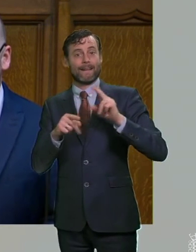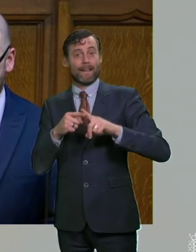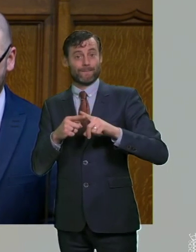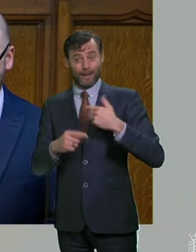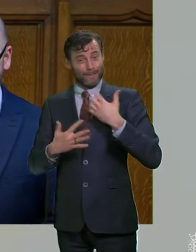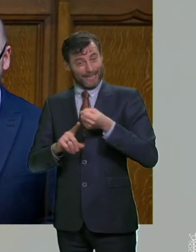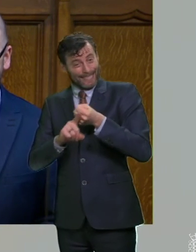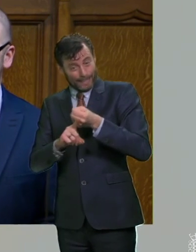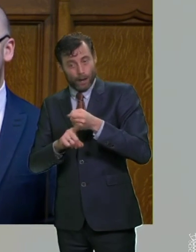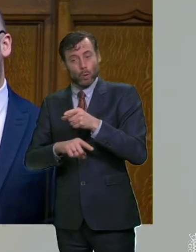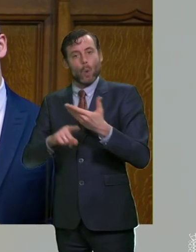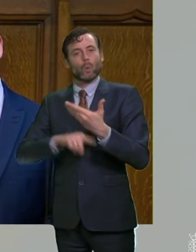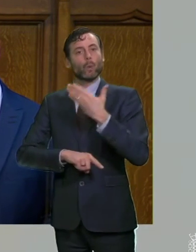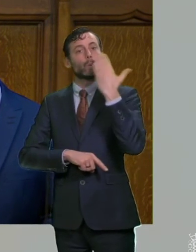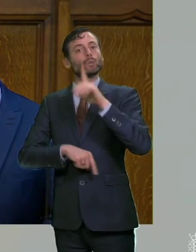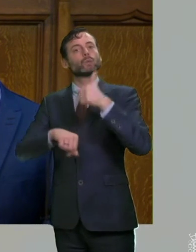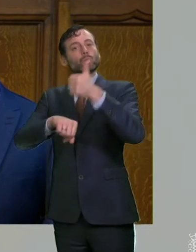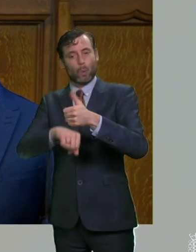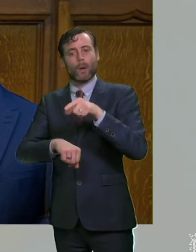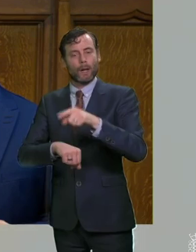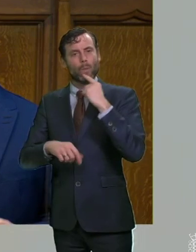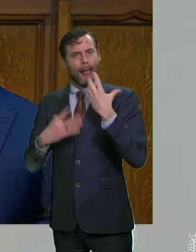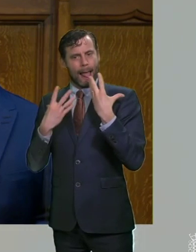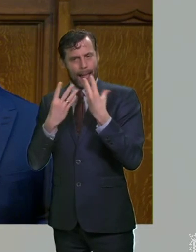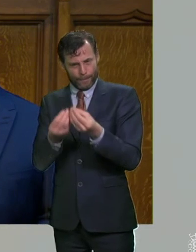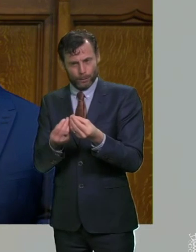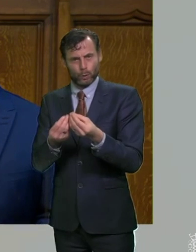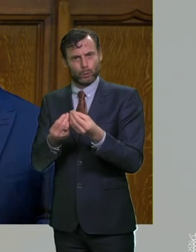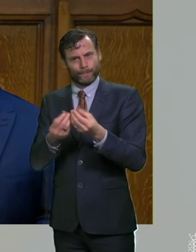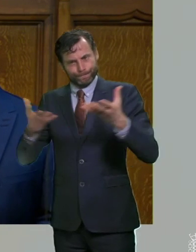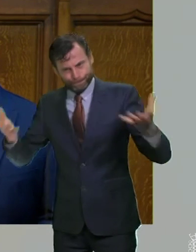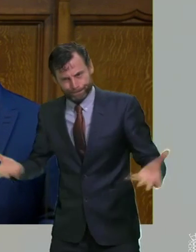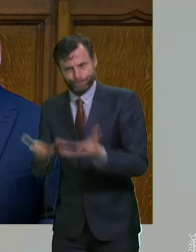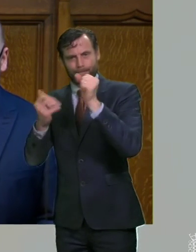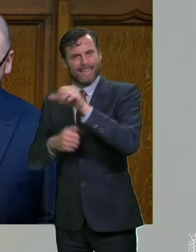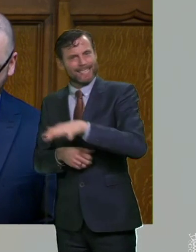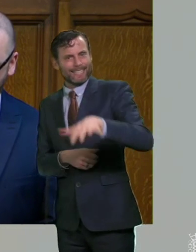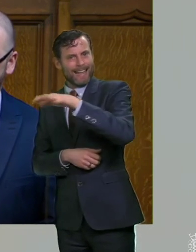This new high school will kickstart the regeneration that the town desperately needs.